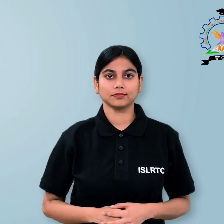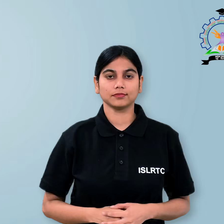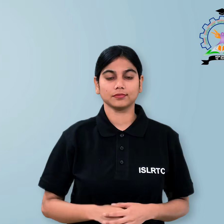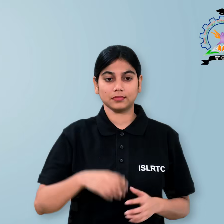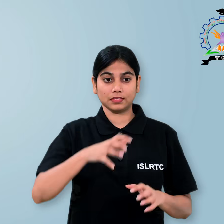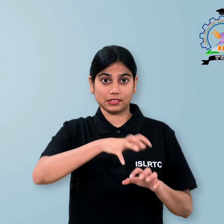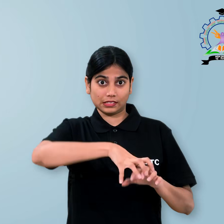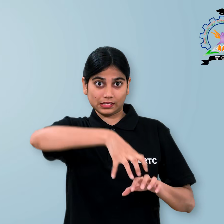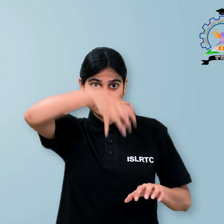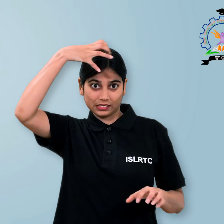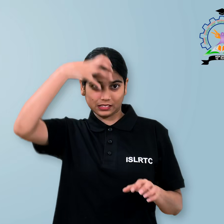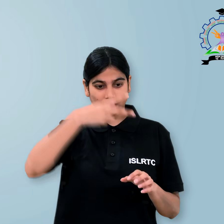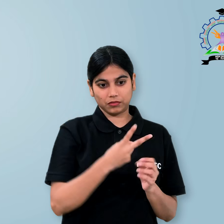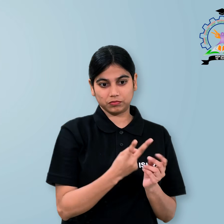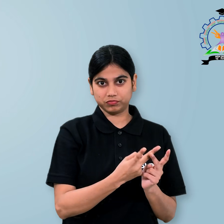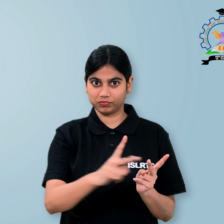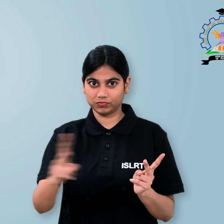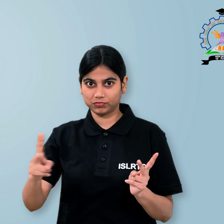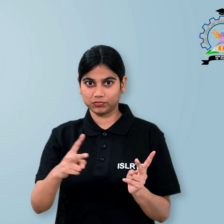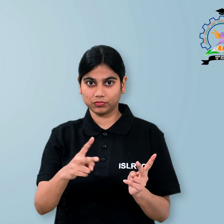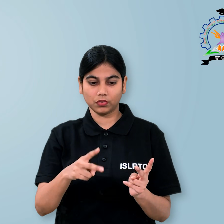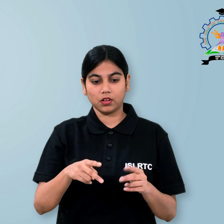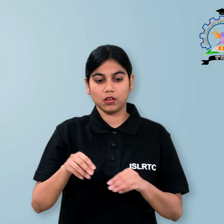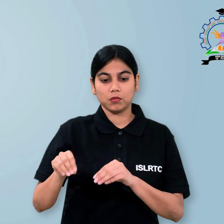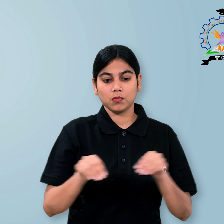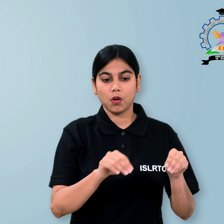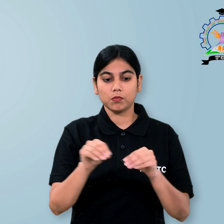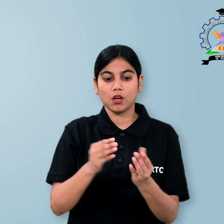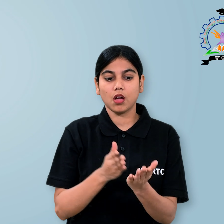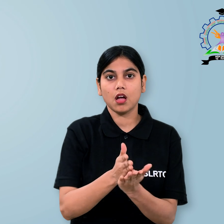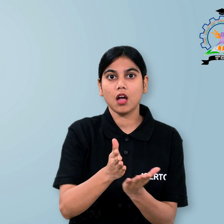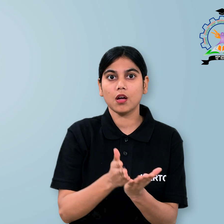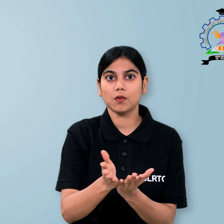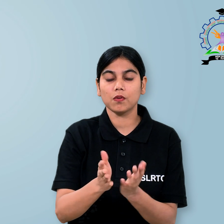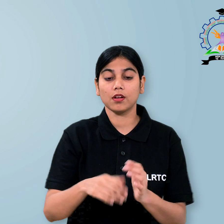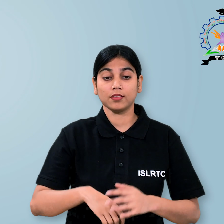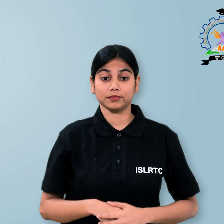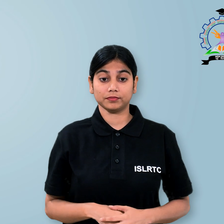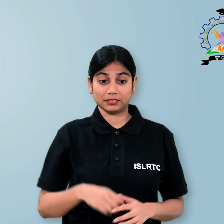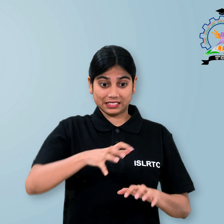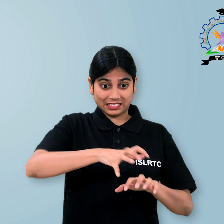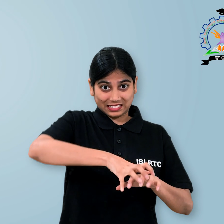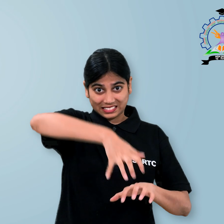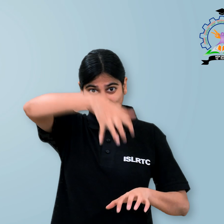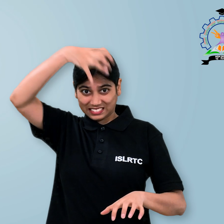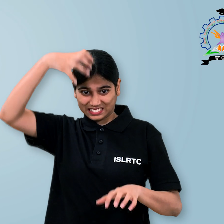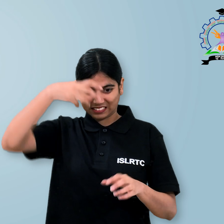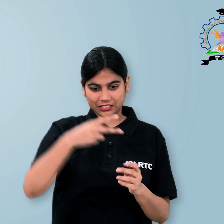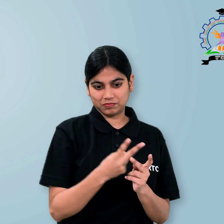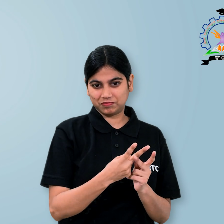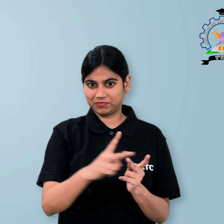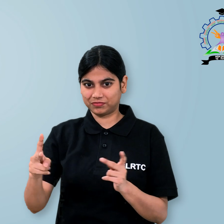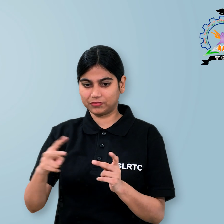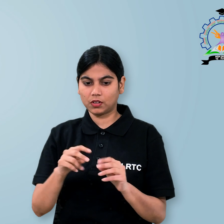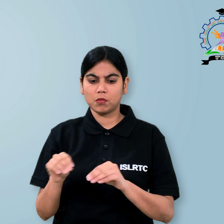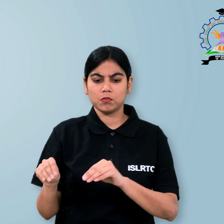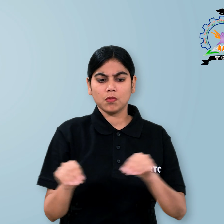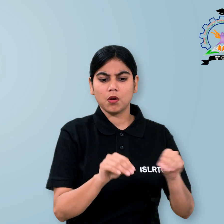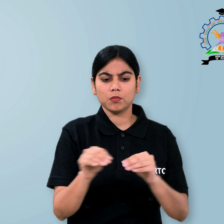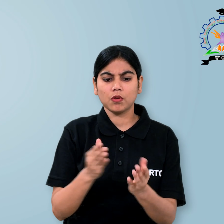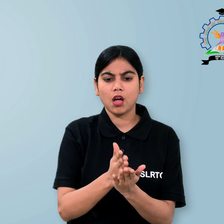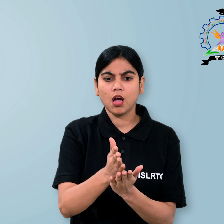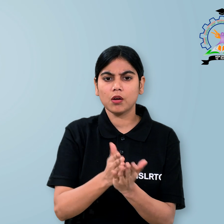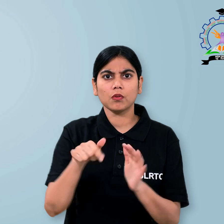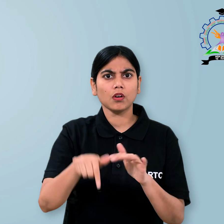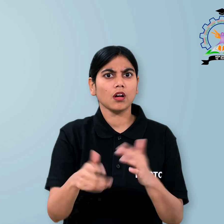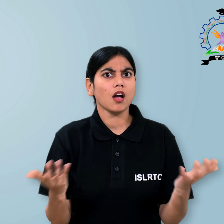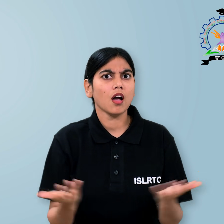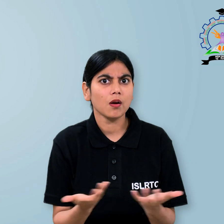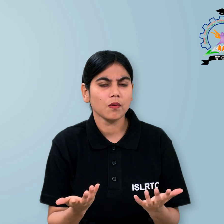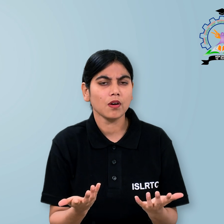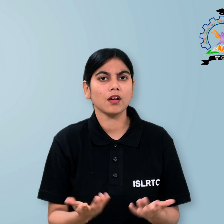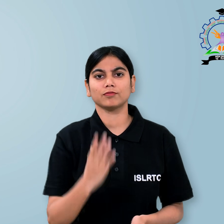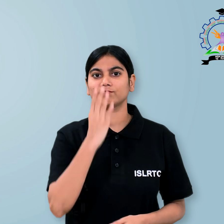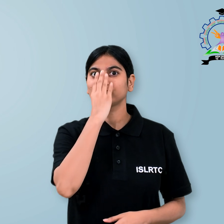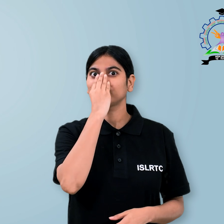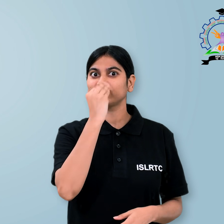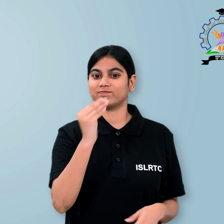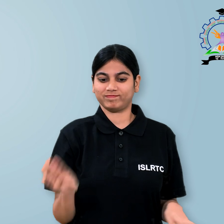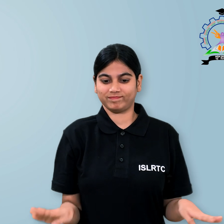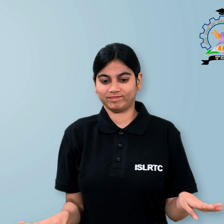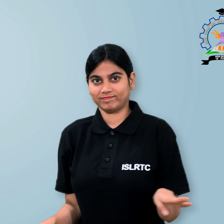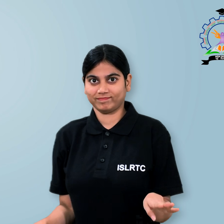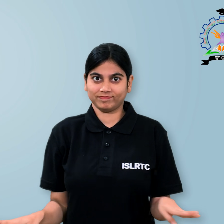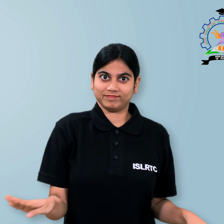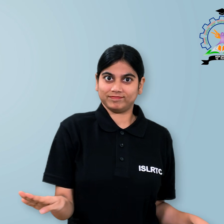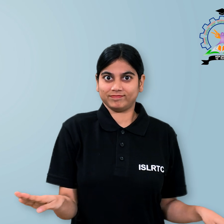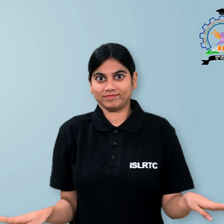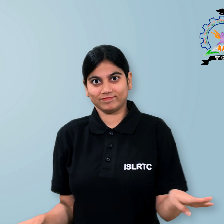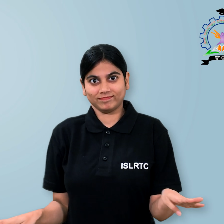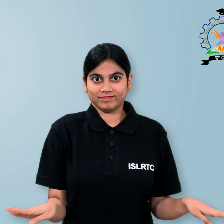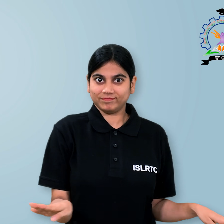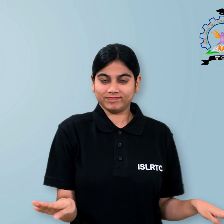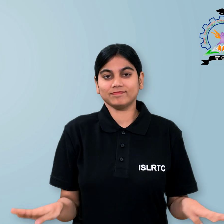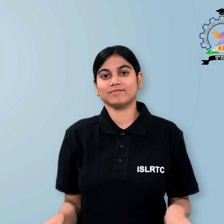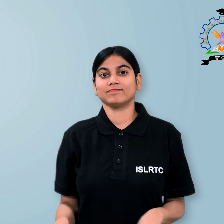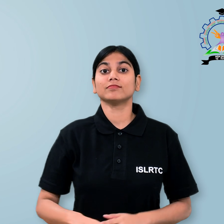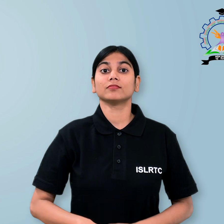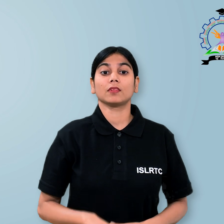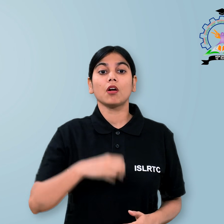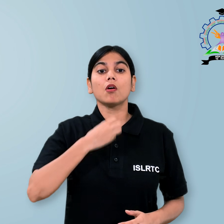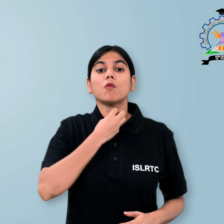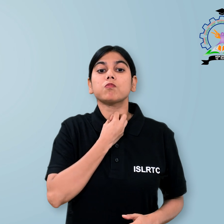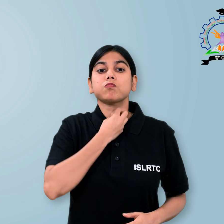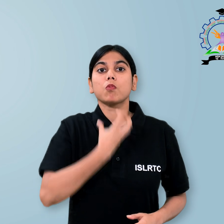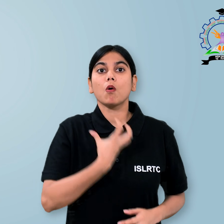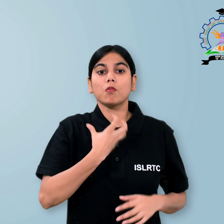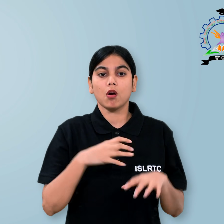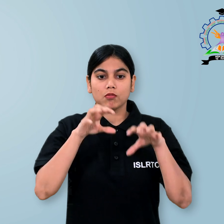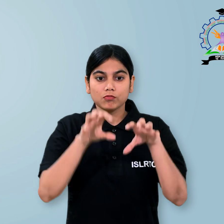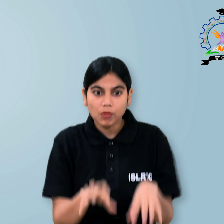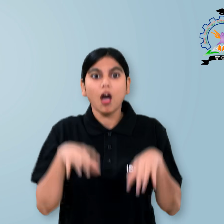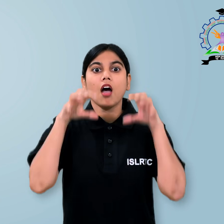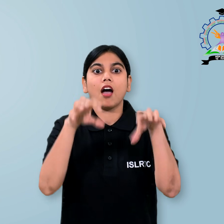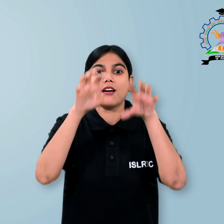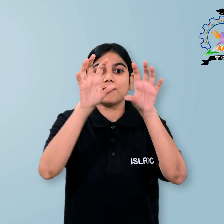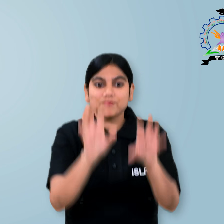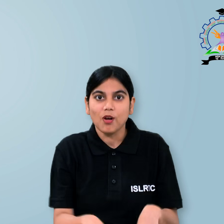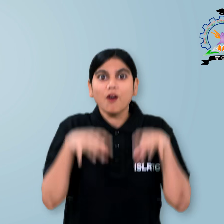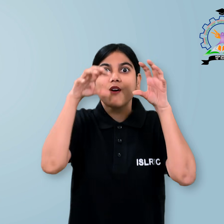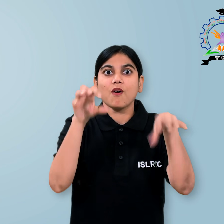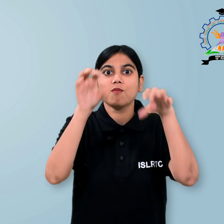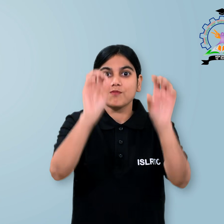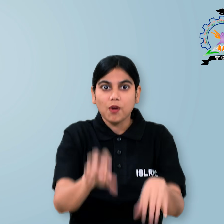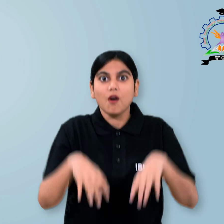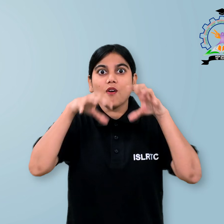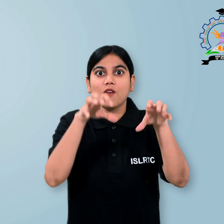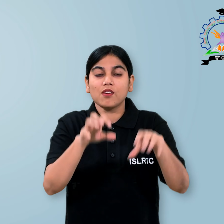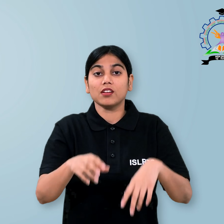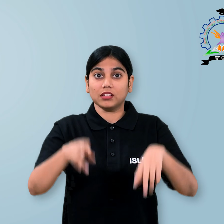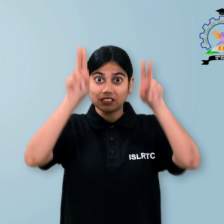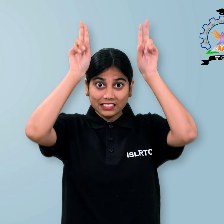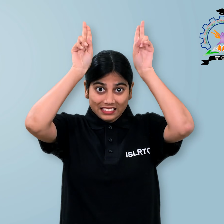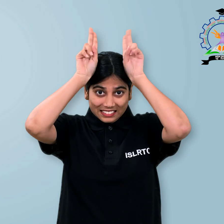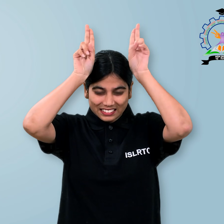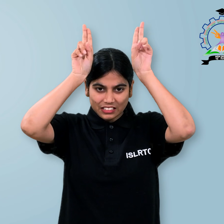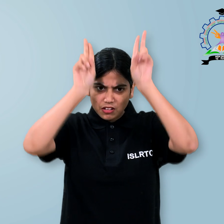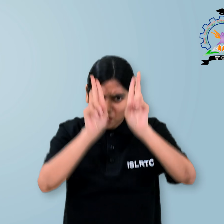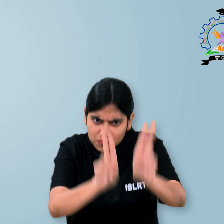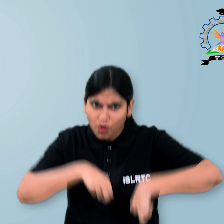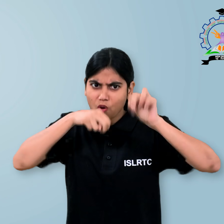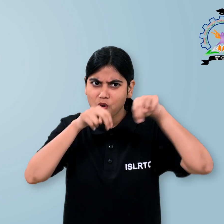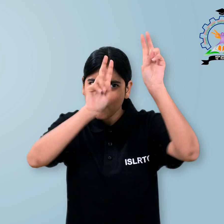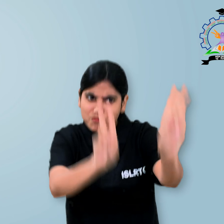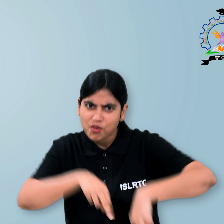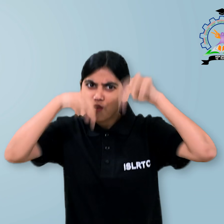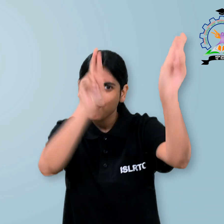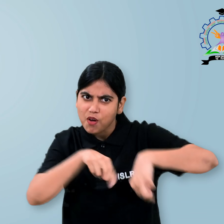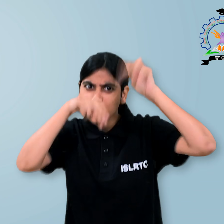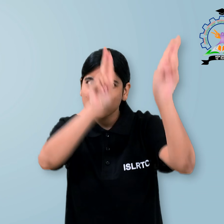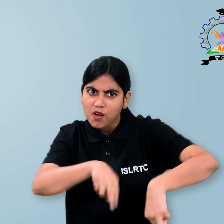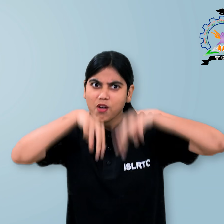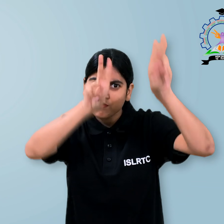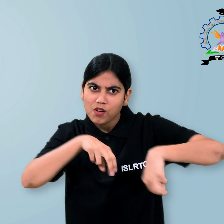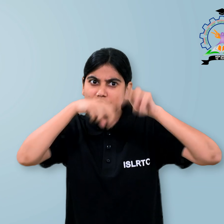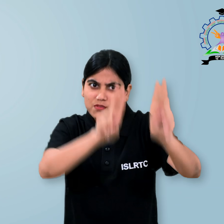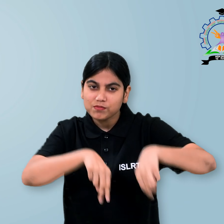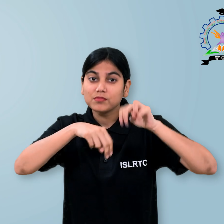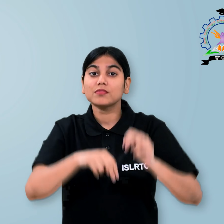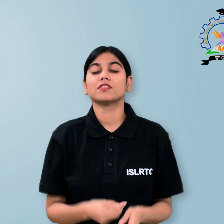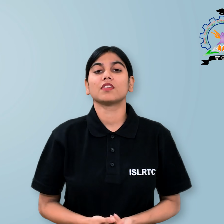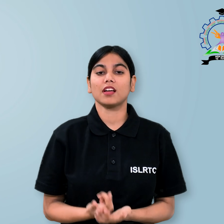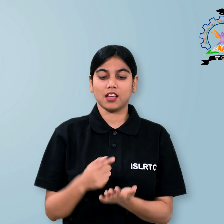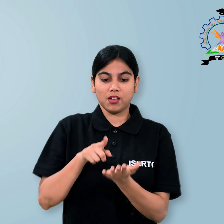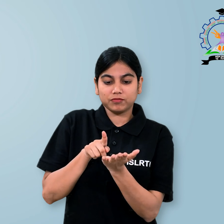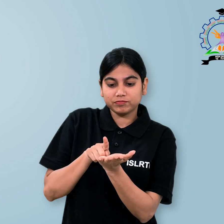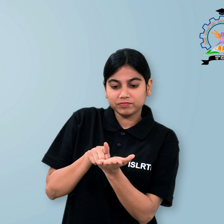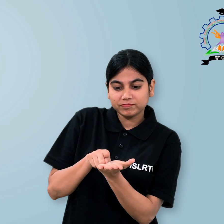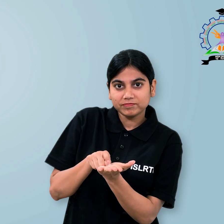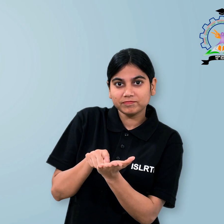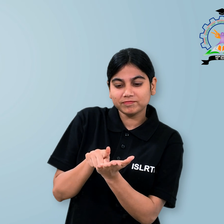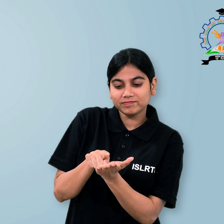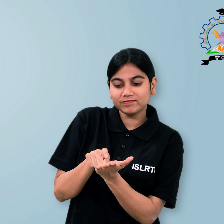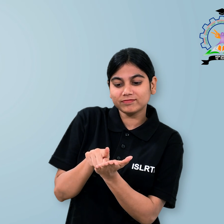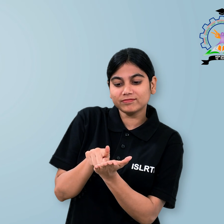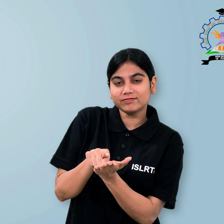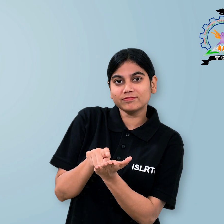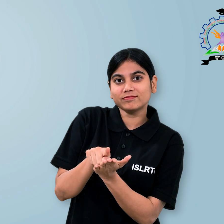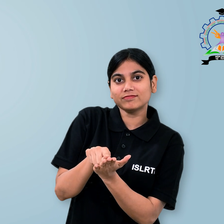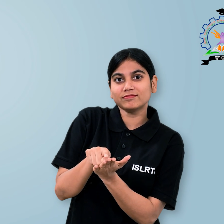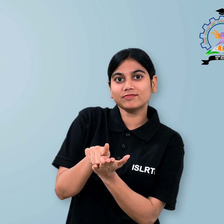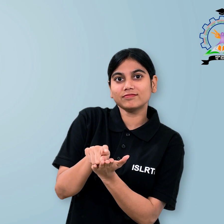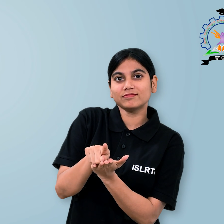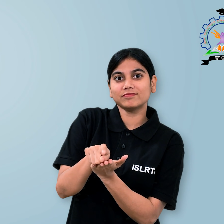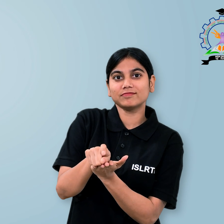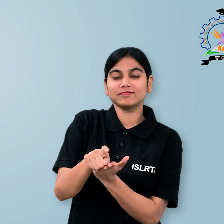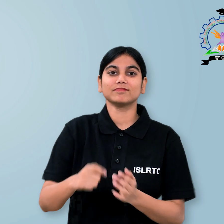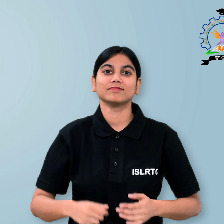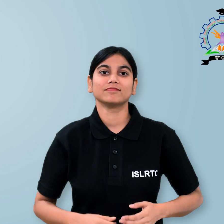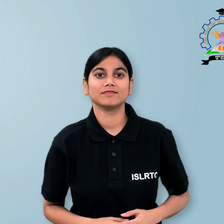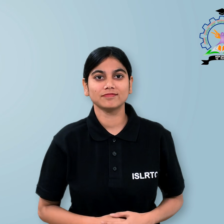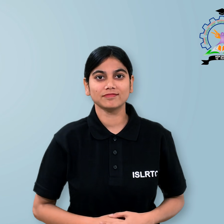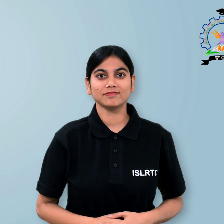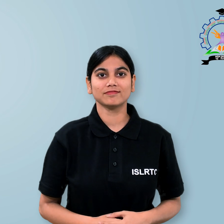Gait of Animals The methods of the movement of the animals are called gait of the animals. for example some animals gallop, trot, crawl, hop etc.